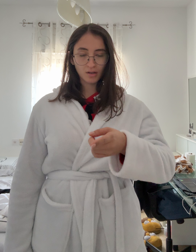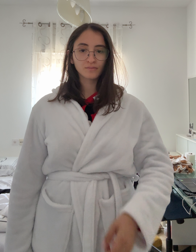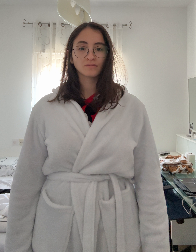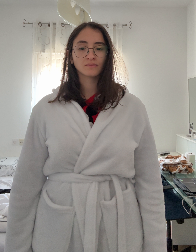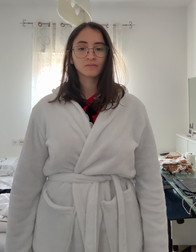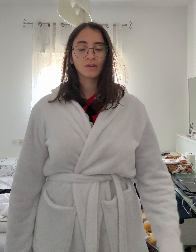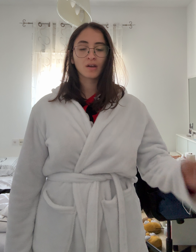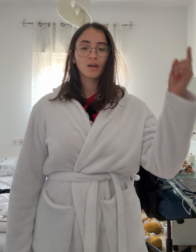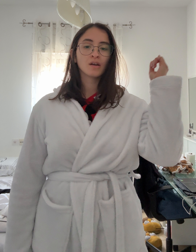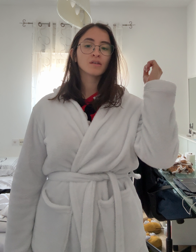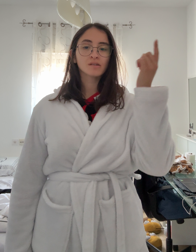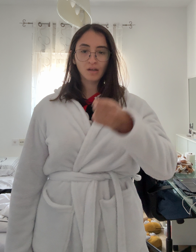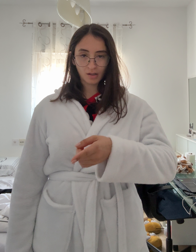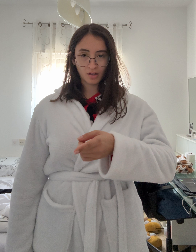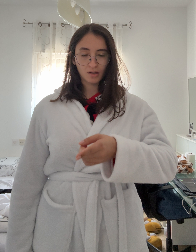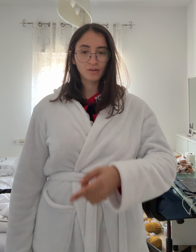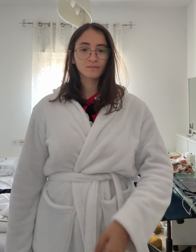צריך